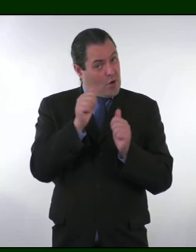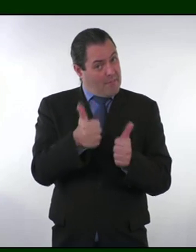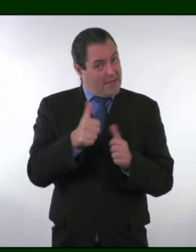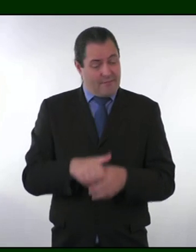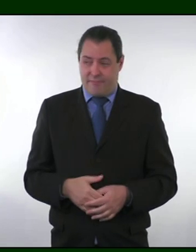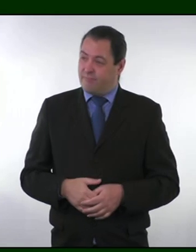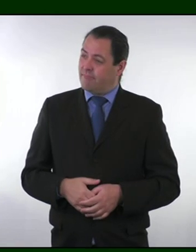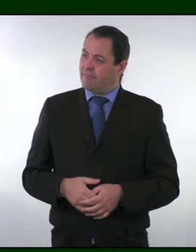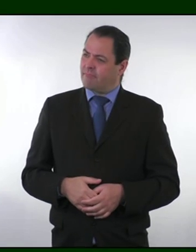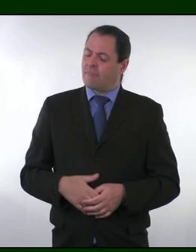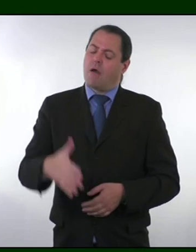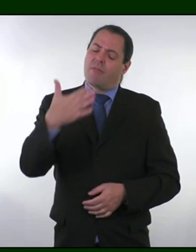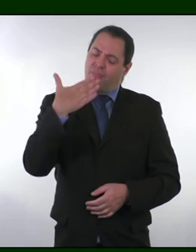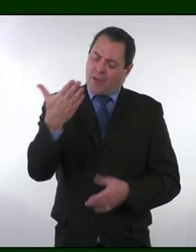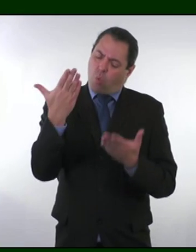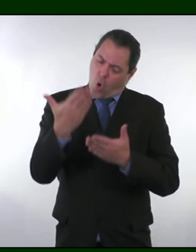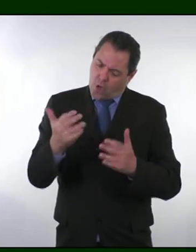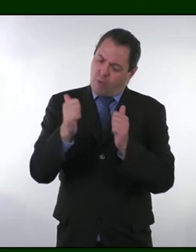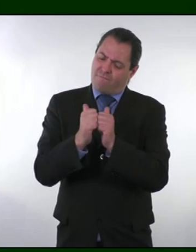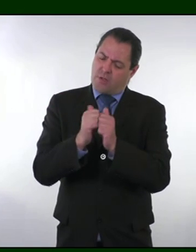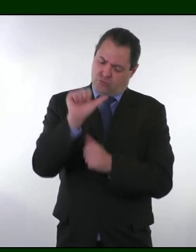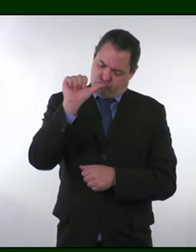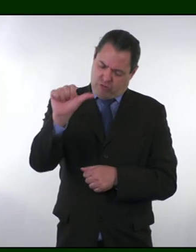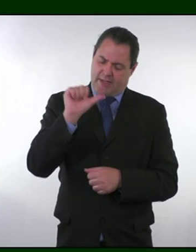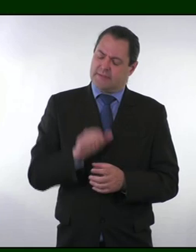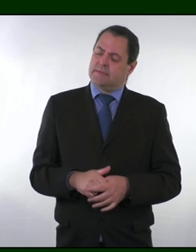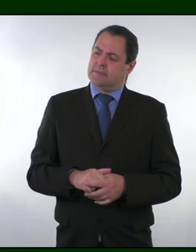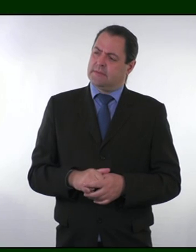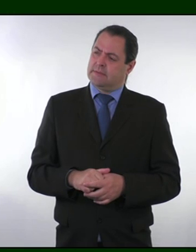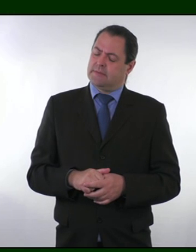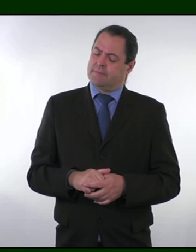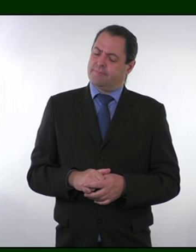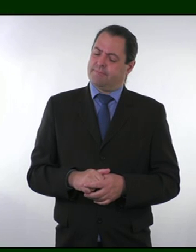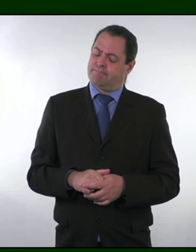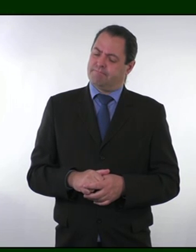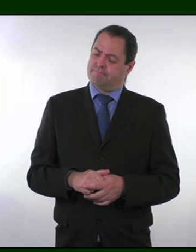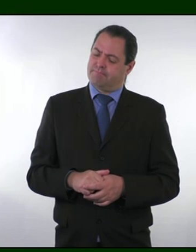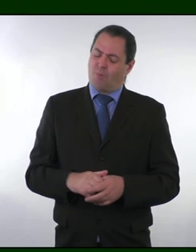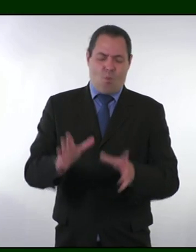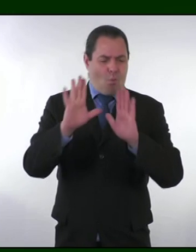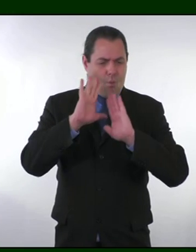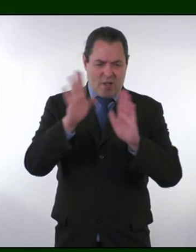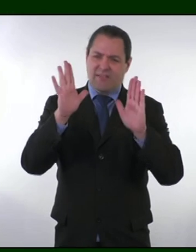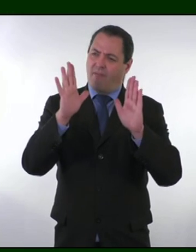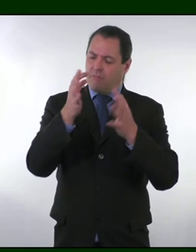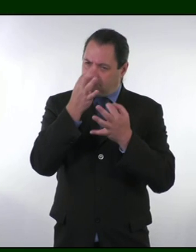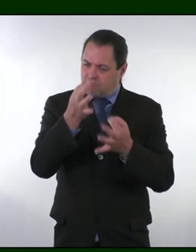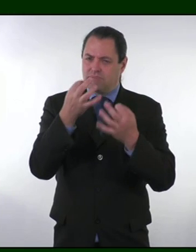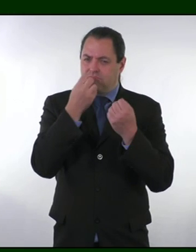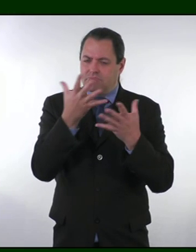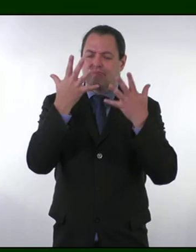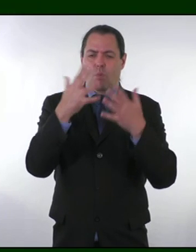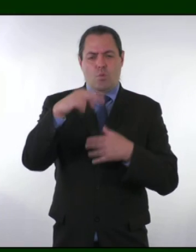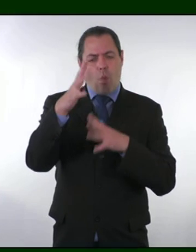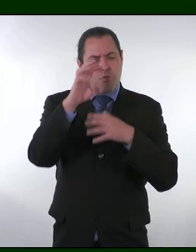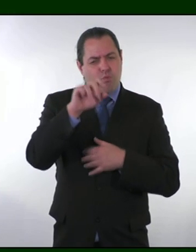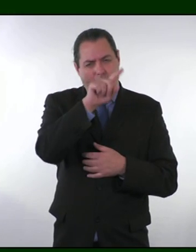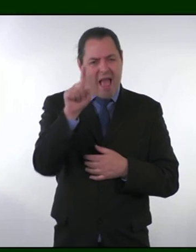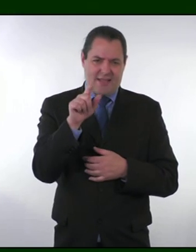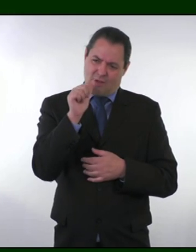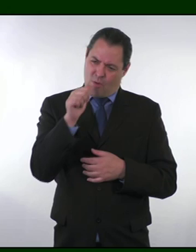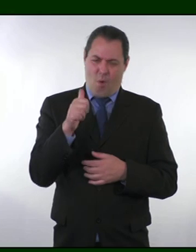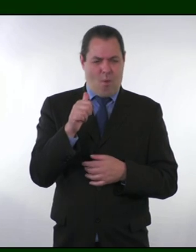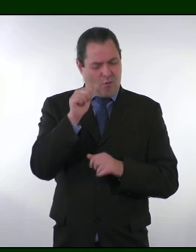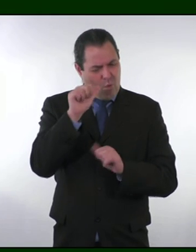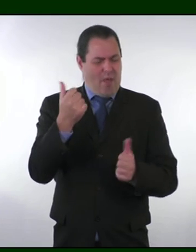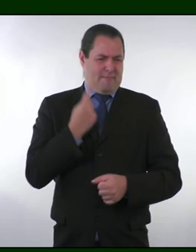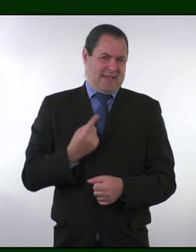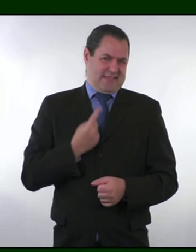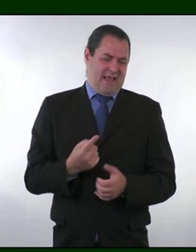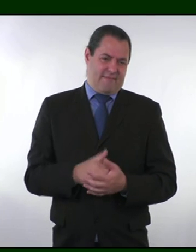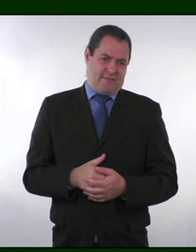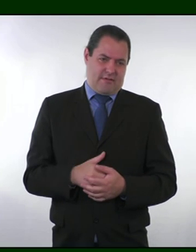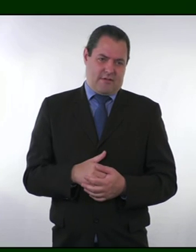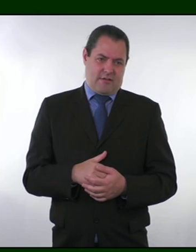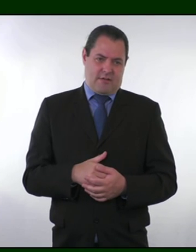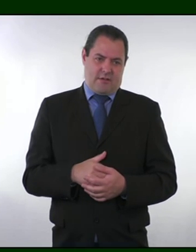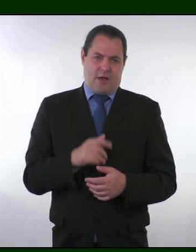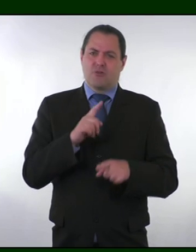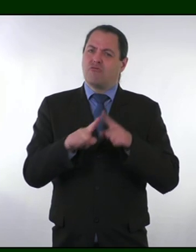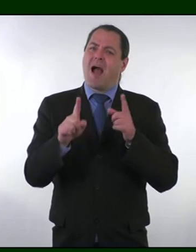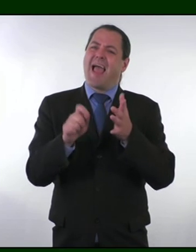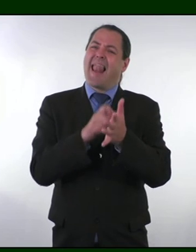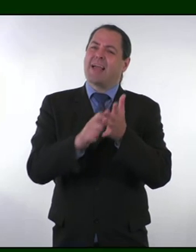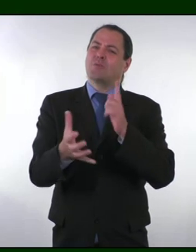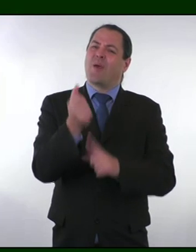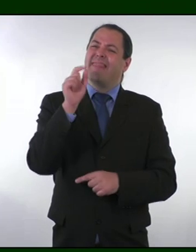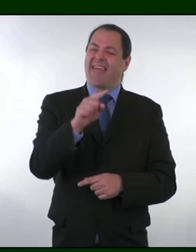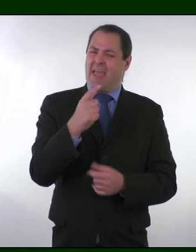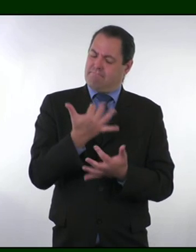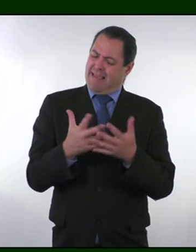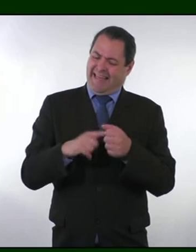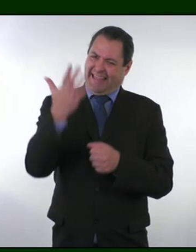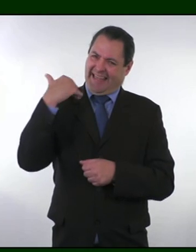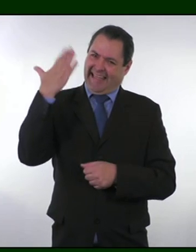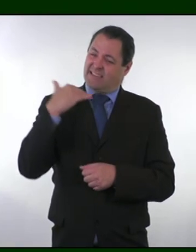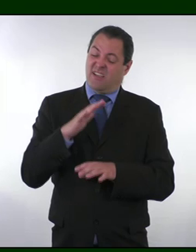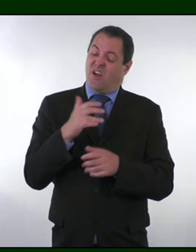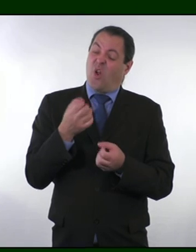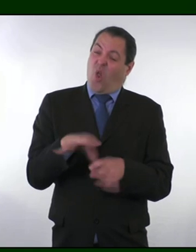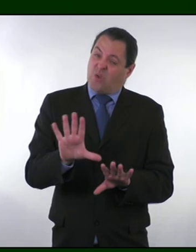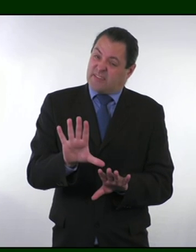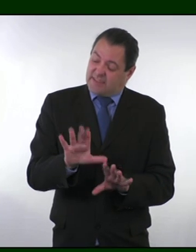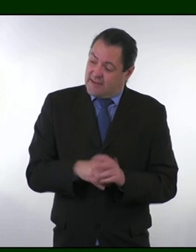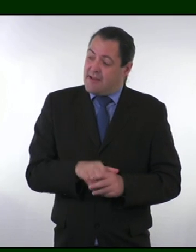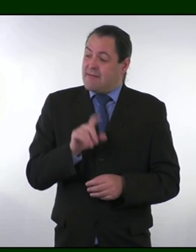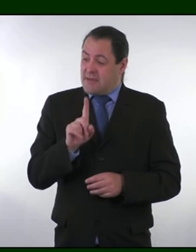My honourable Friend is right to draw attention to the wonderful attractions of north Wales, which I know very well, as I tried to get elected there many years ago—unsuccessfully.